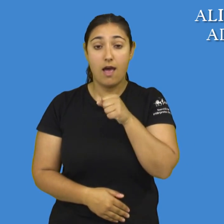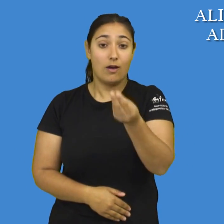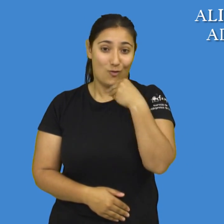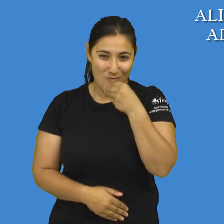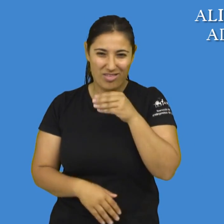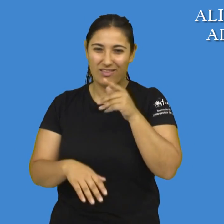comer